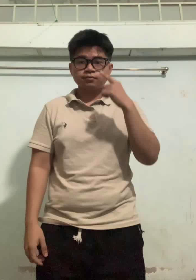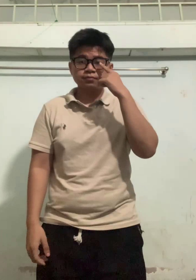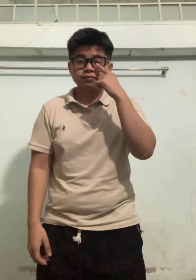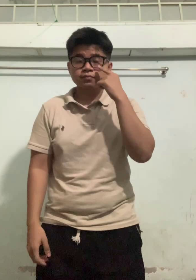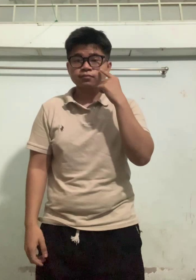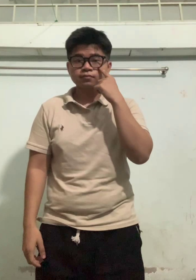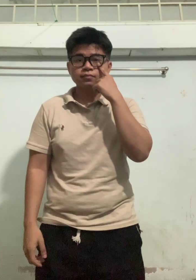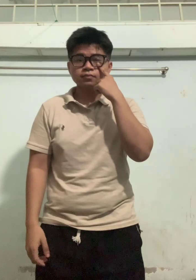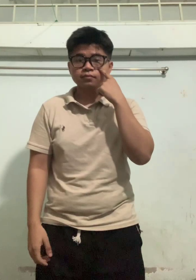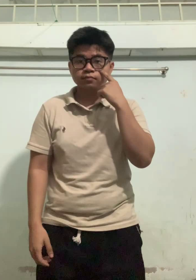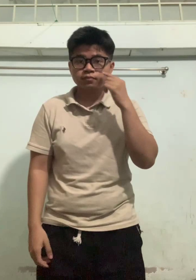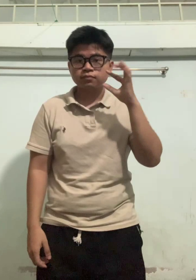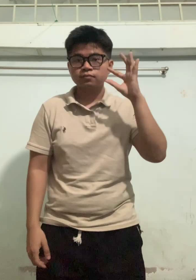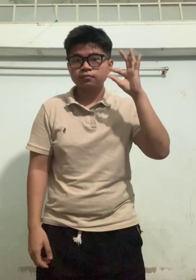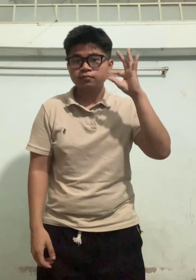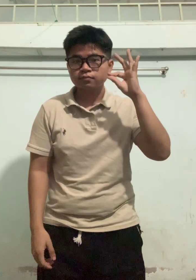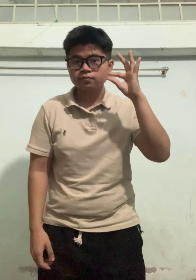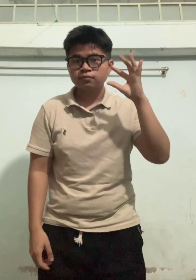lam quen